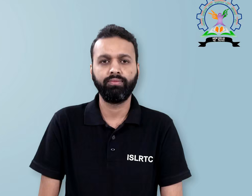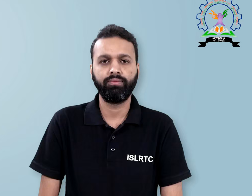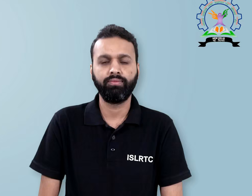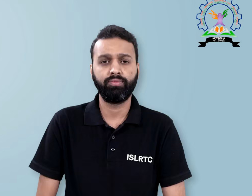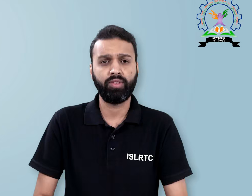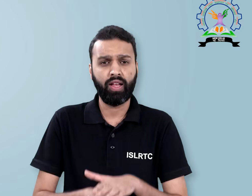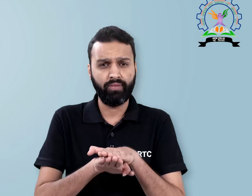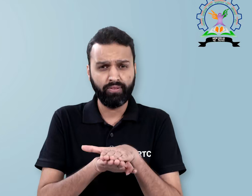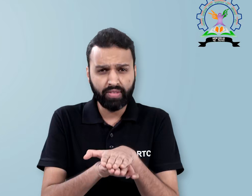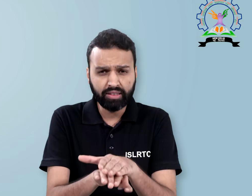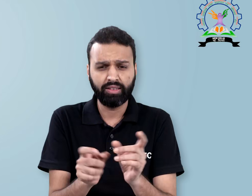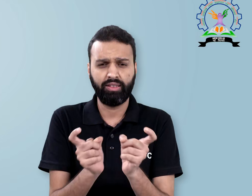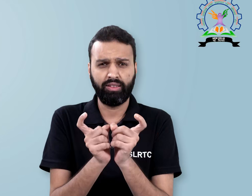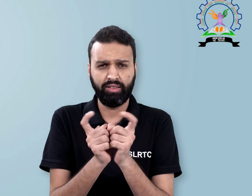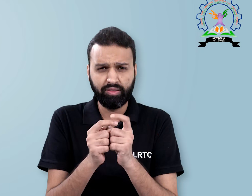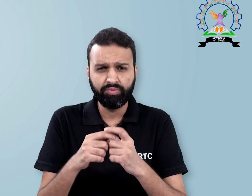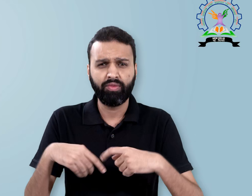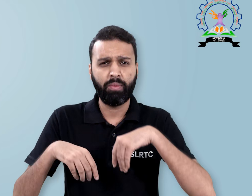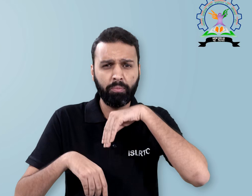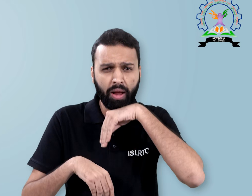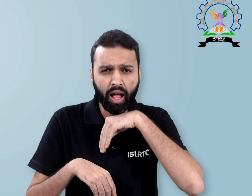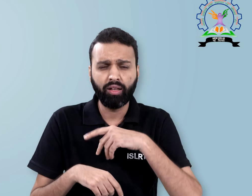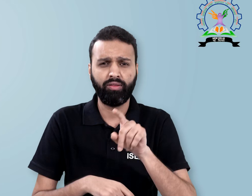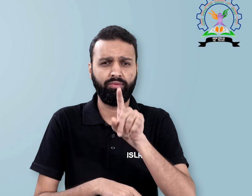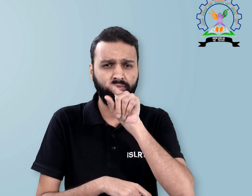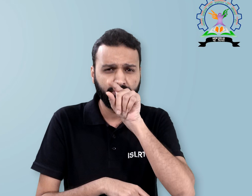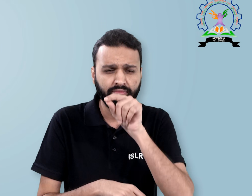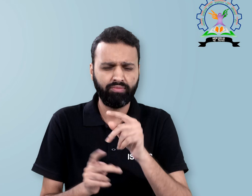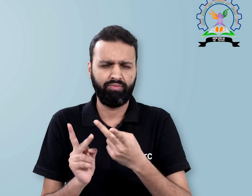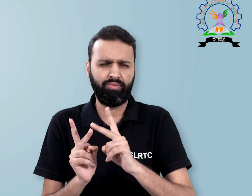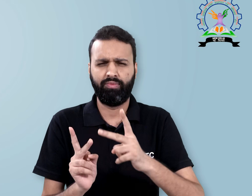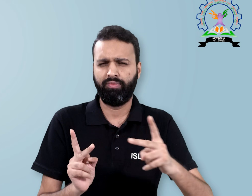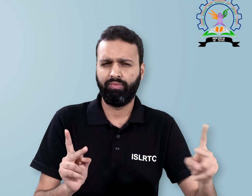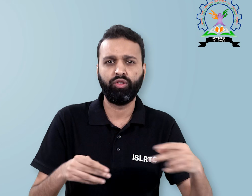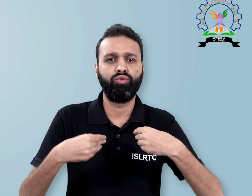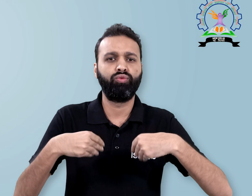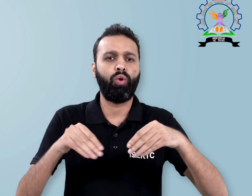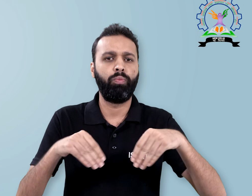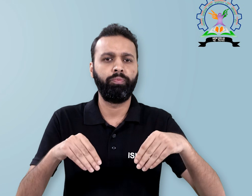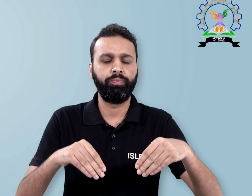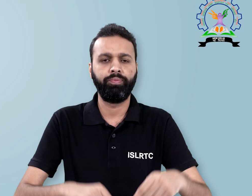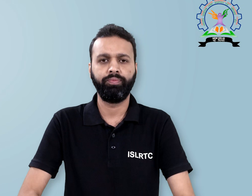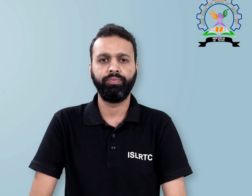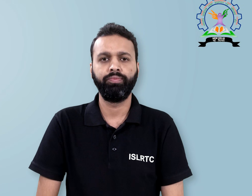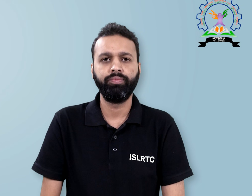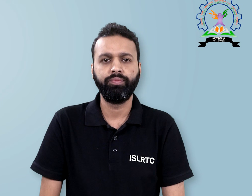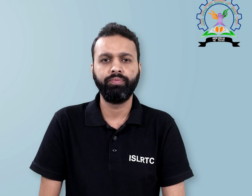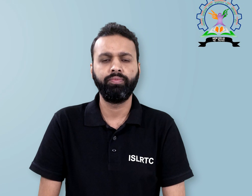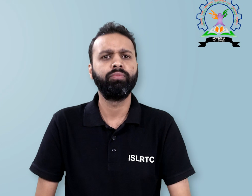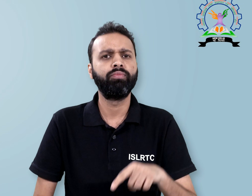Wet Market